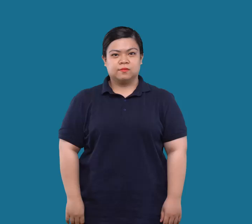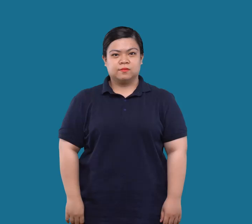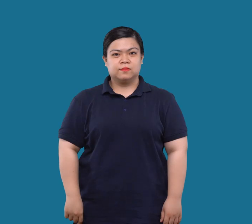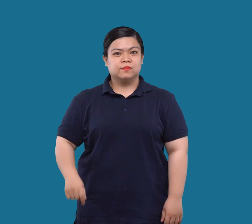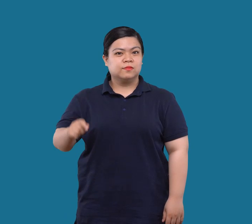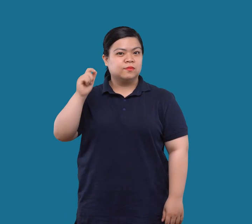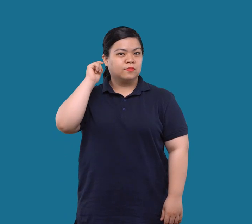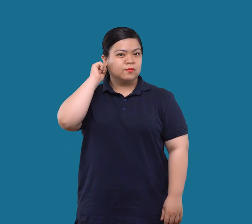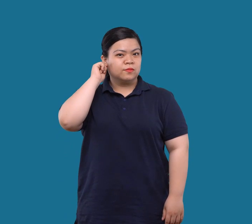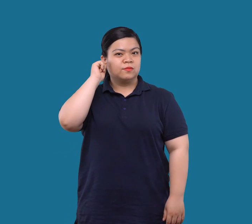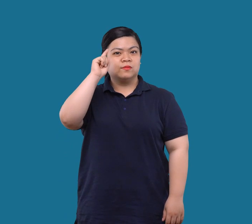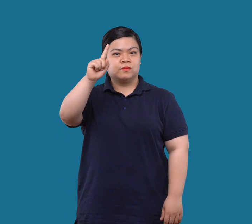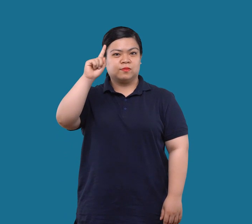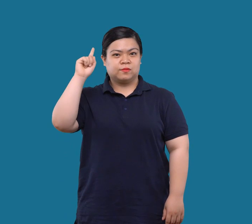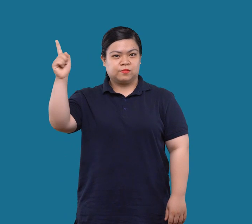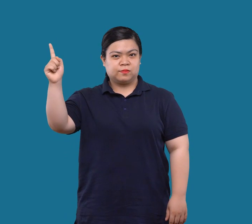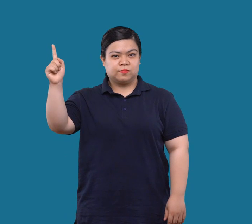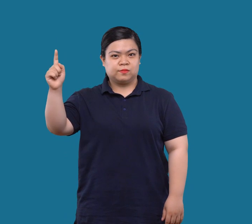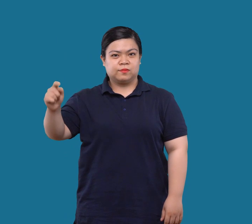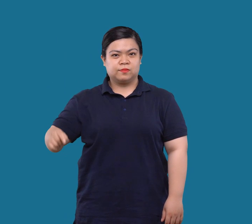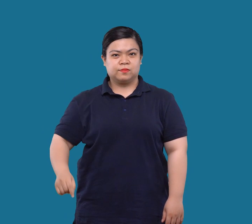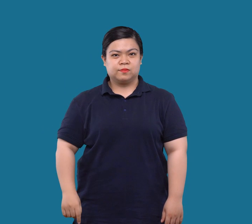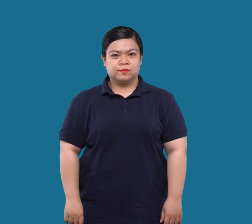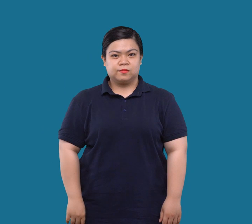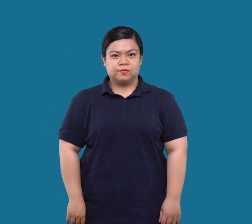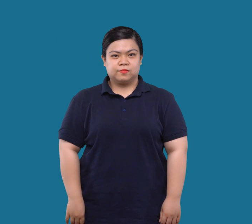cô giáo